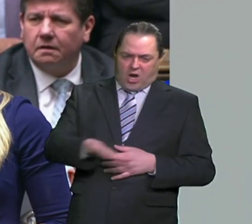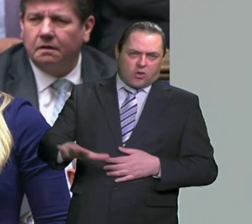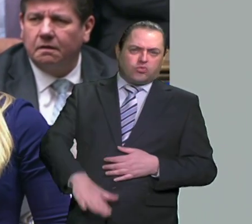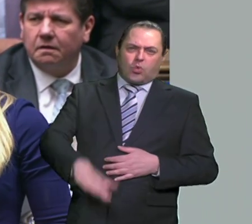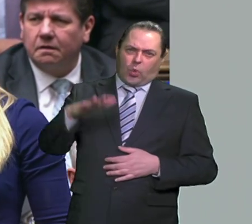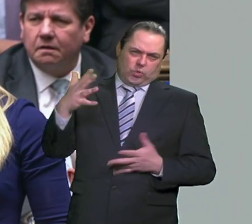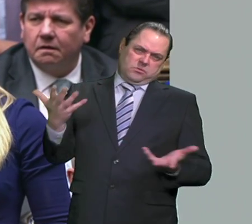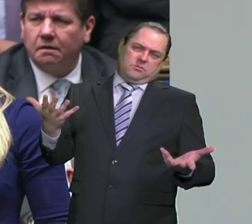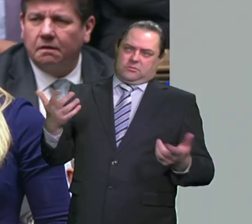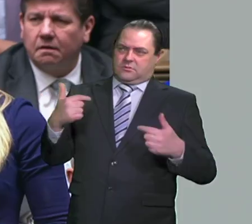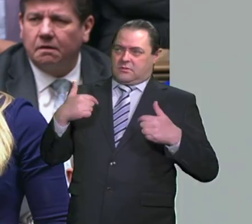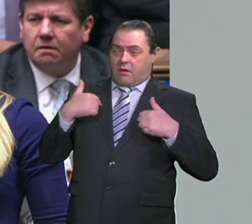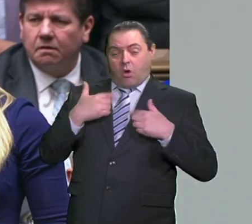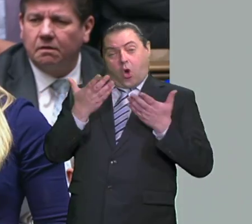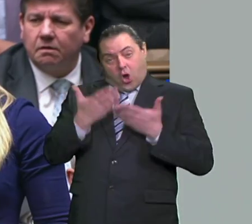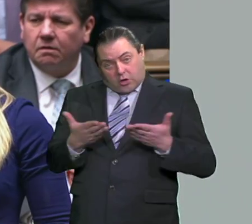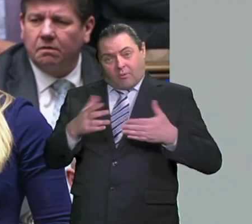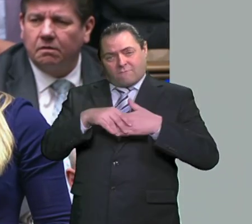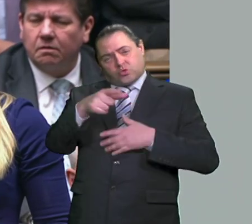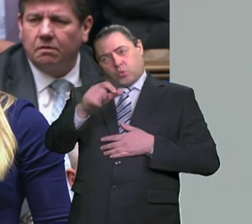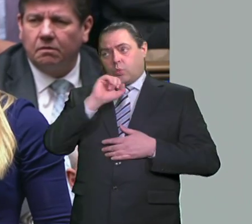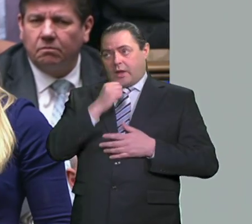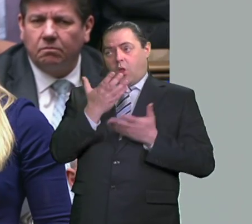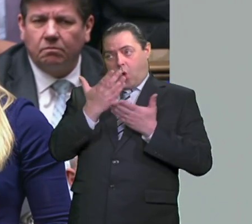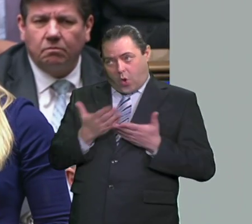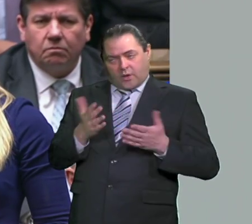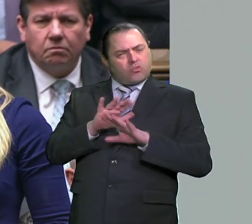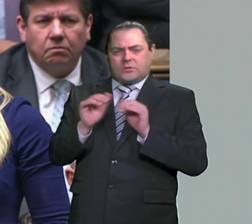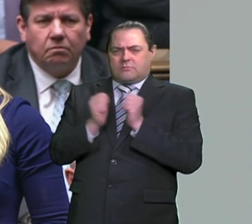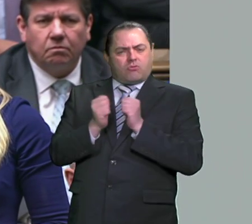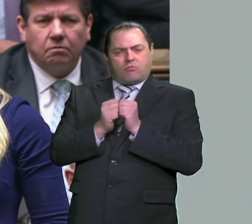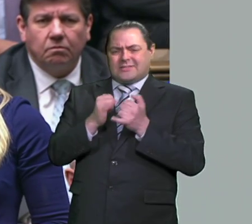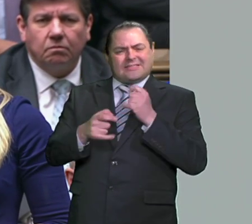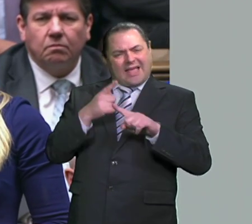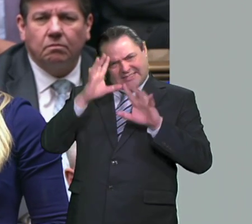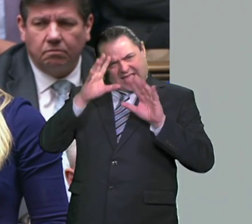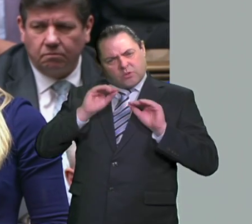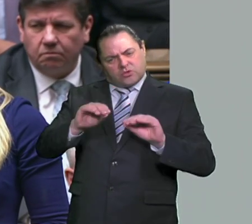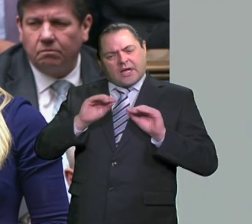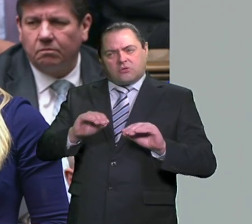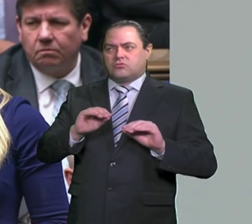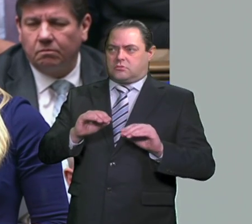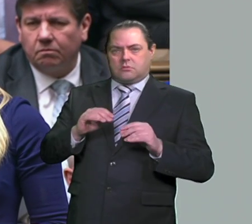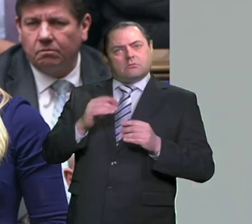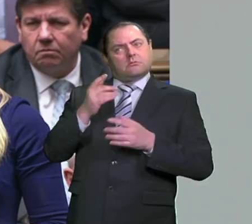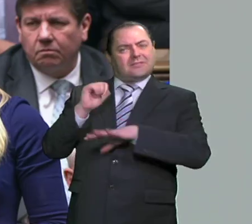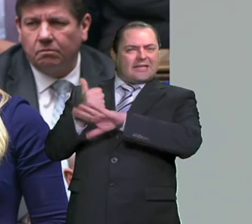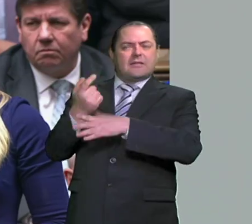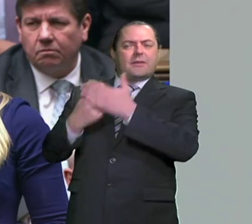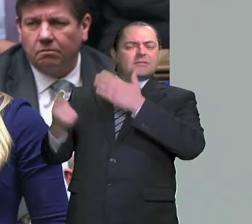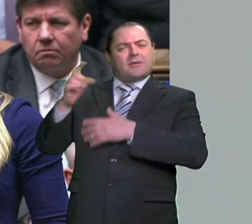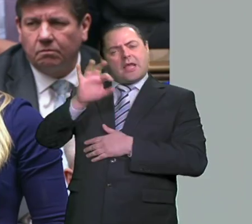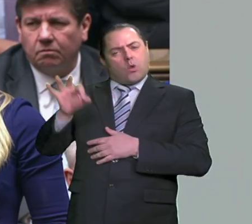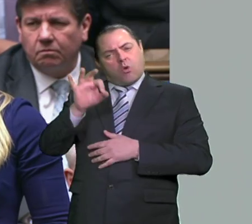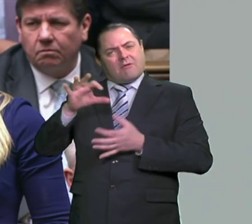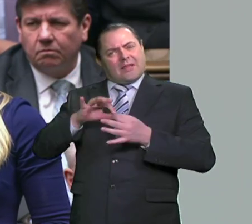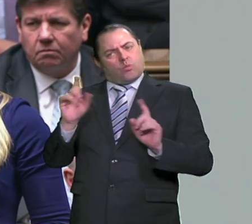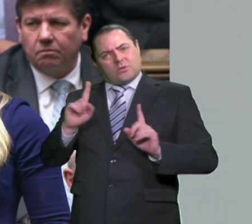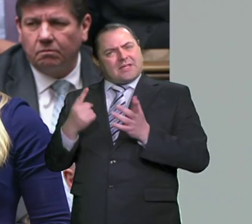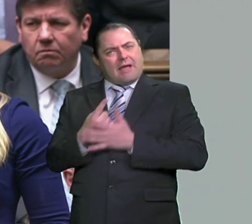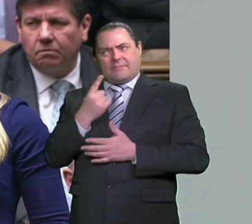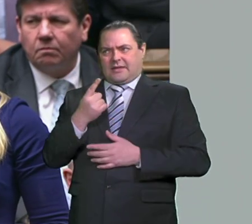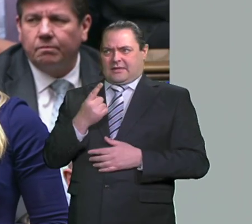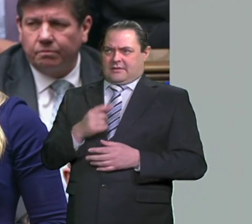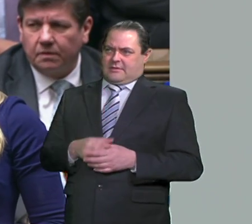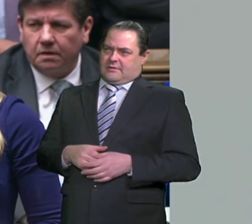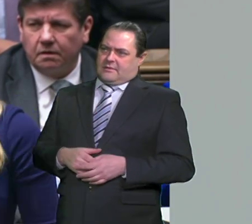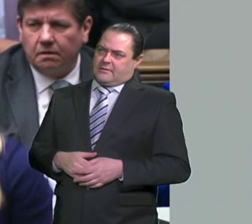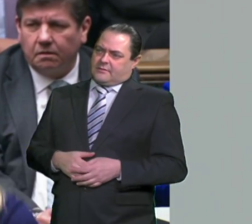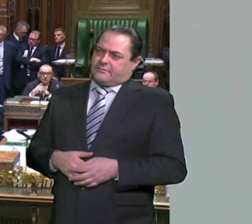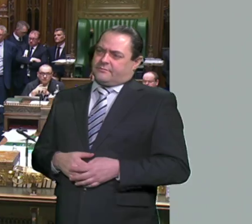Will my right honourable Friend honour his commitment to end inappropriate sex education by commissioning an independent inquiry into the nature and extent of this safeguarding scandal?